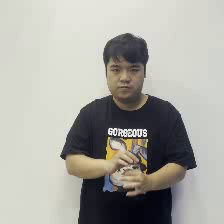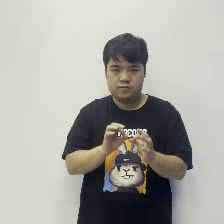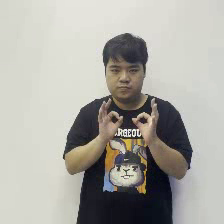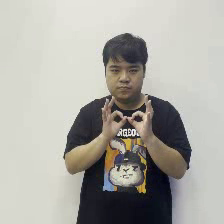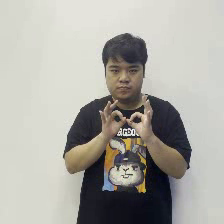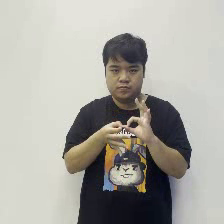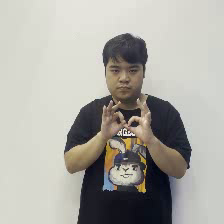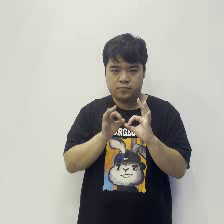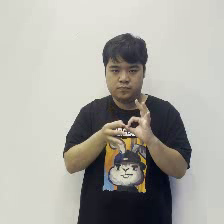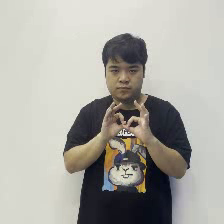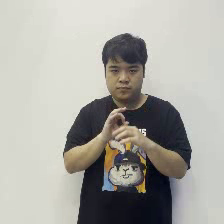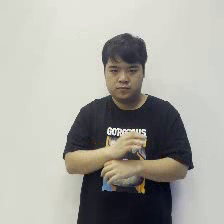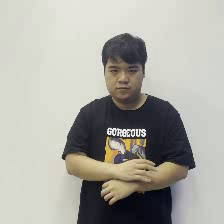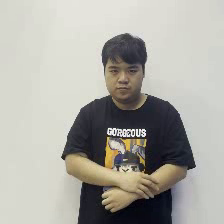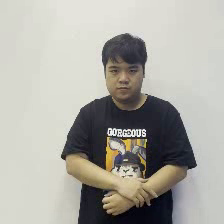Rau